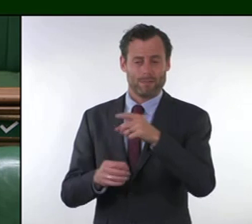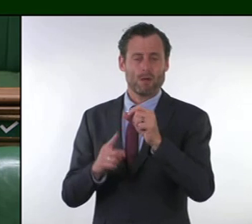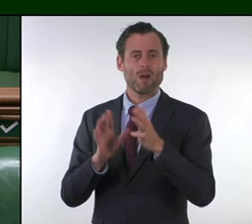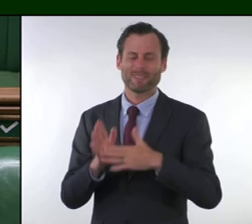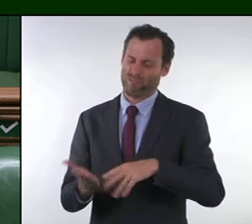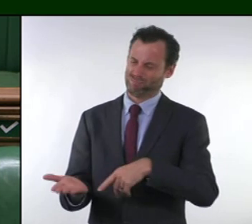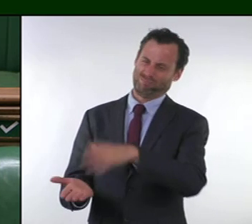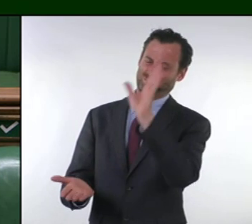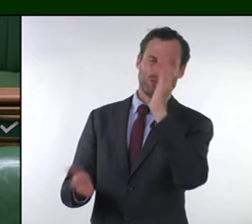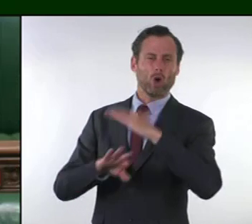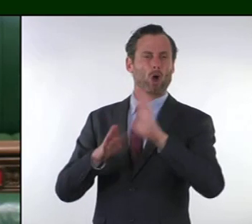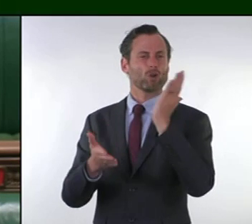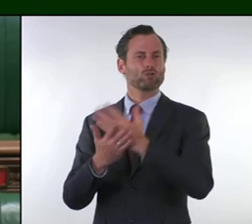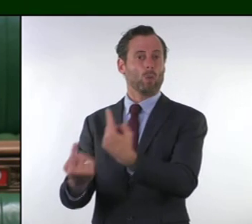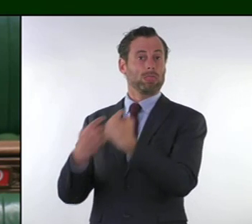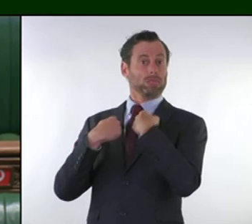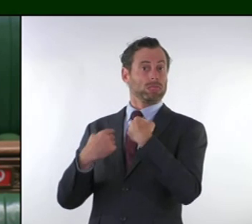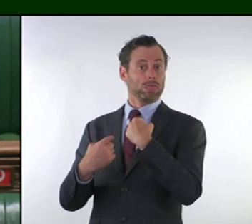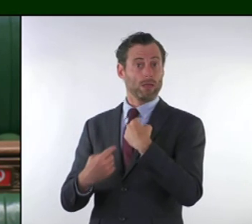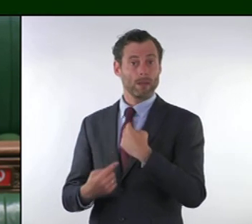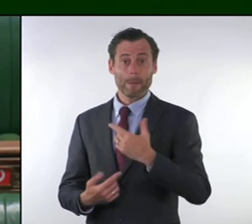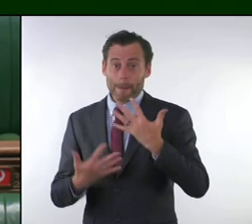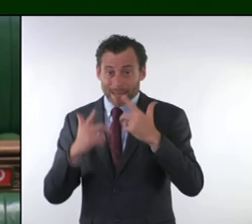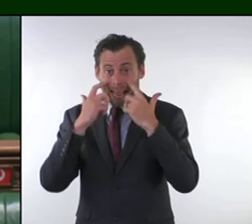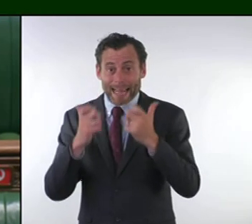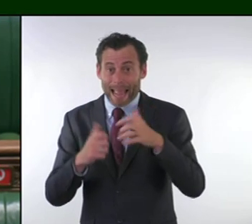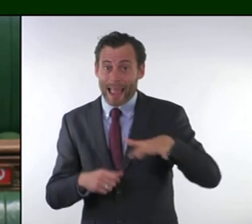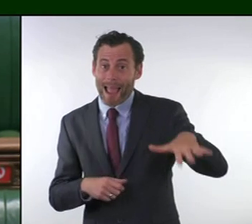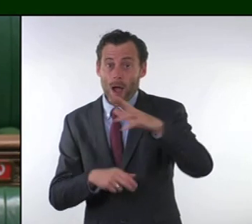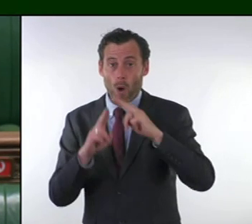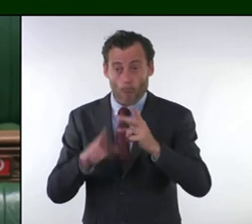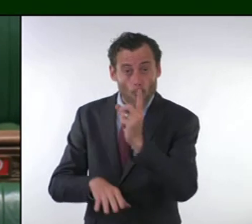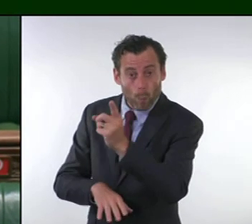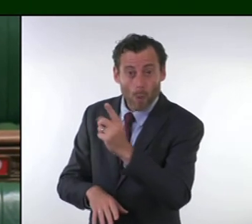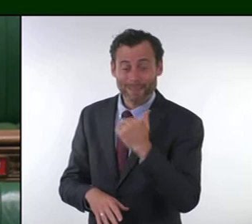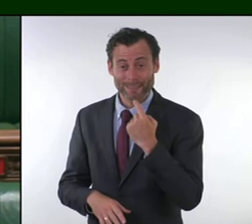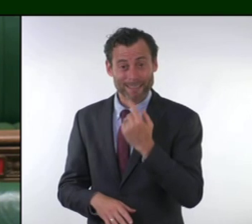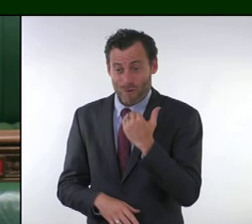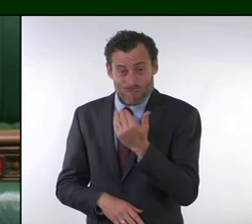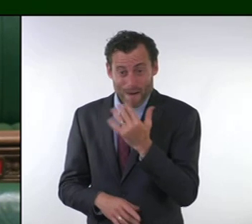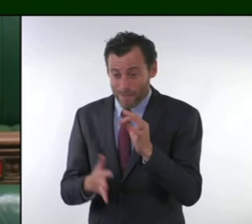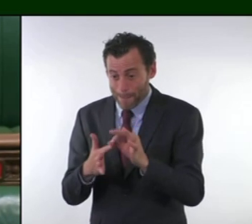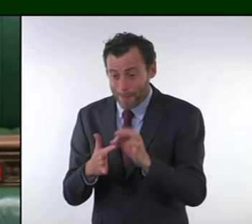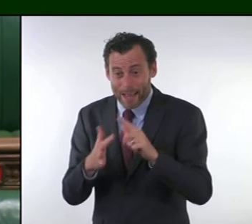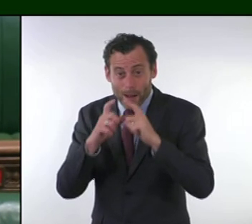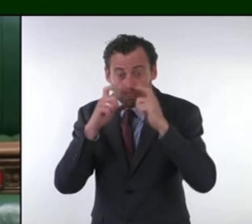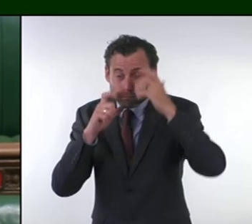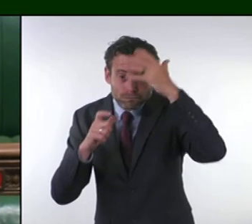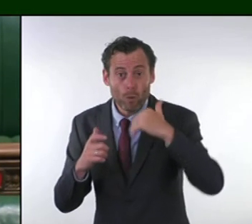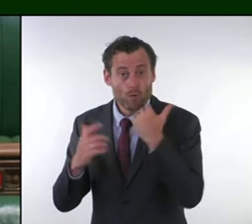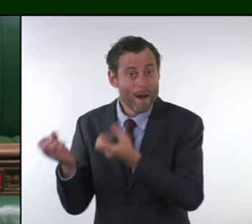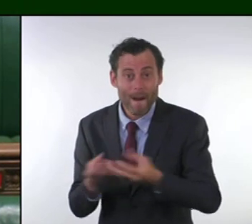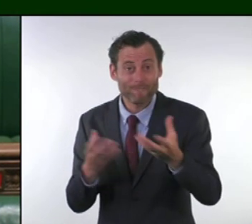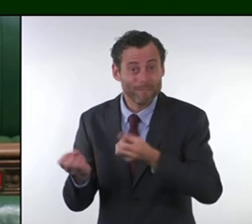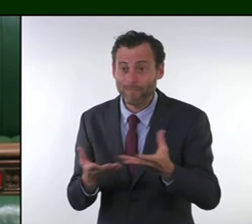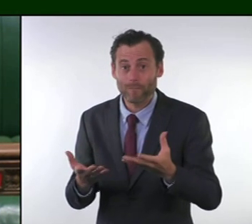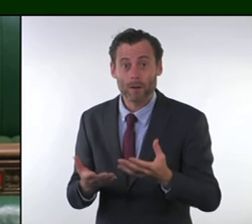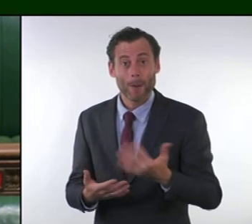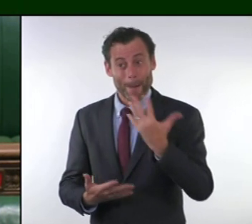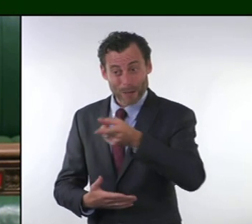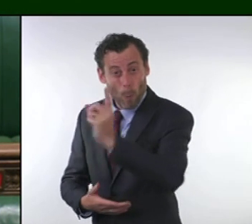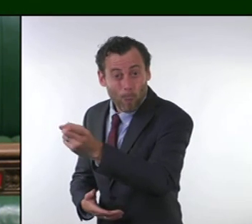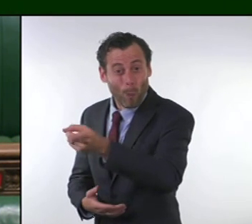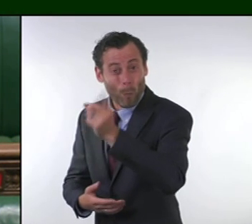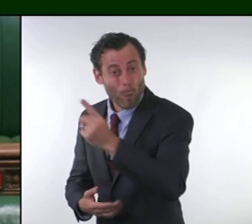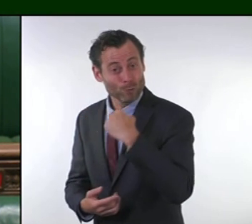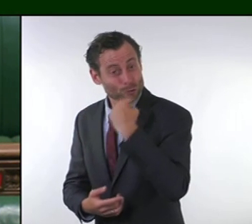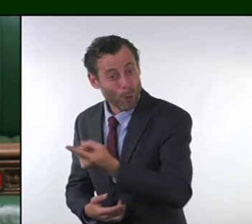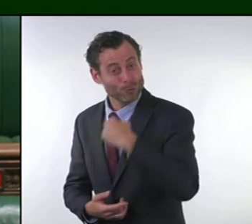There were repeated warnings from the care sector and repeated delays in providing protective equipment —this was not hindsight; they were raised here day in, day out and week in, week out.